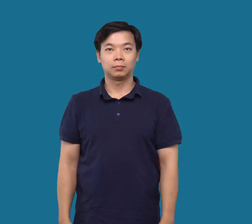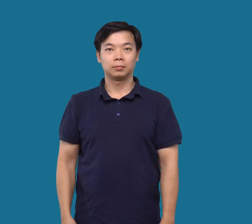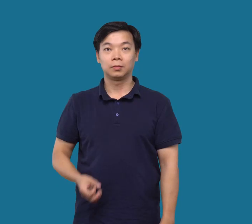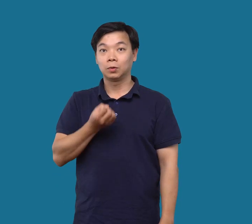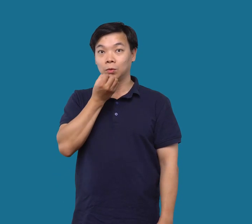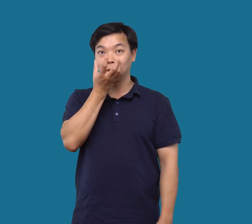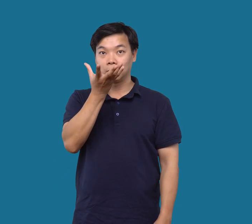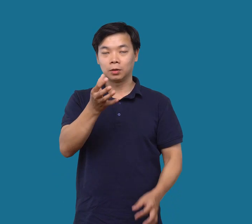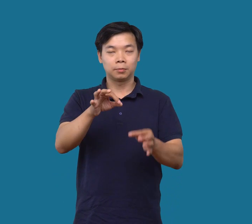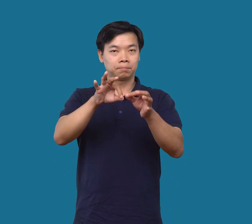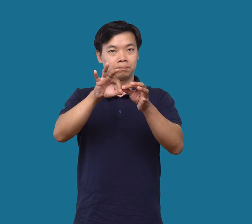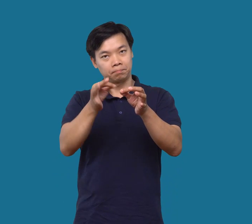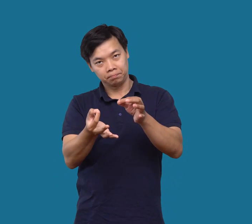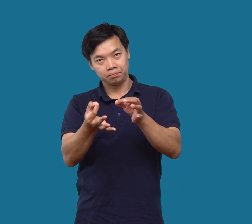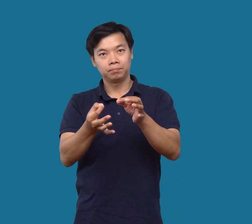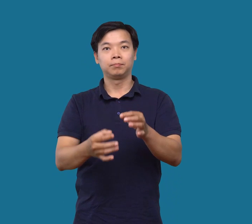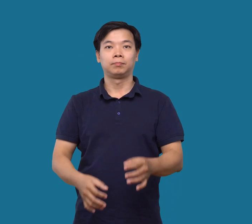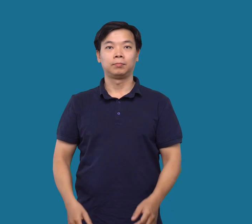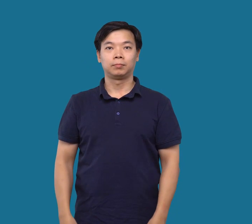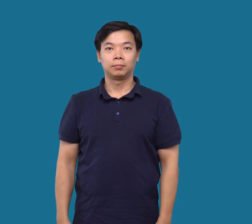ngắt hoa